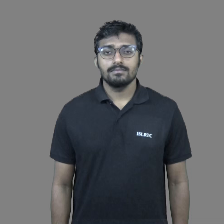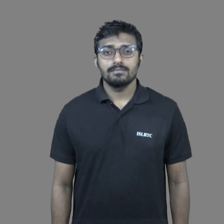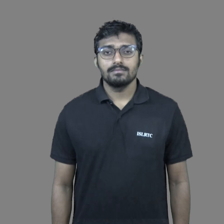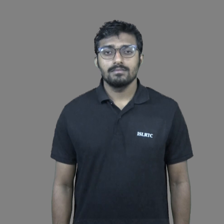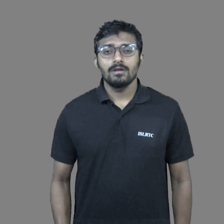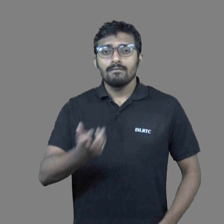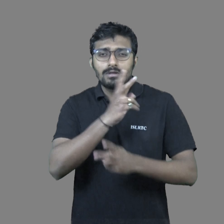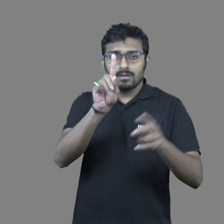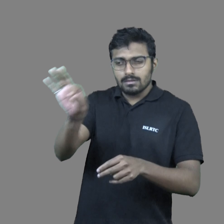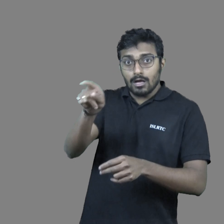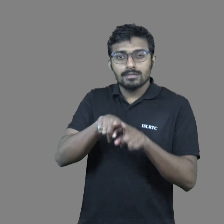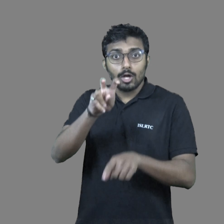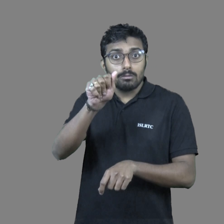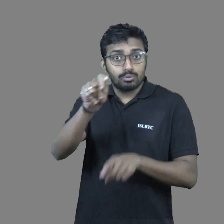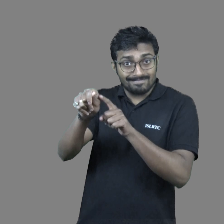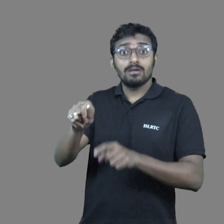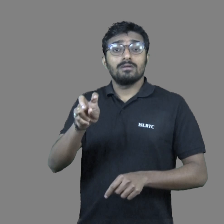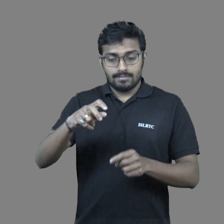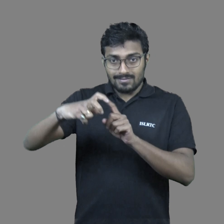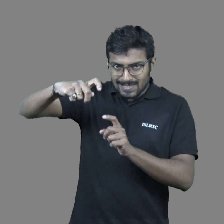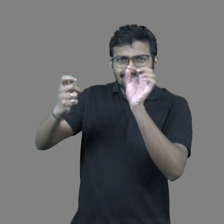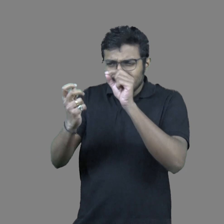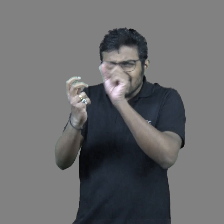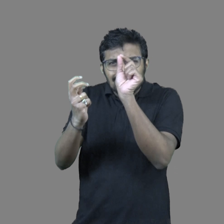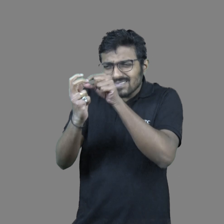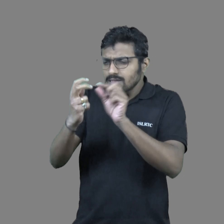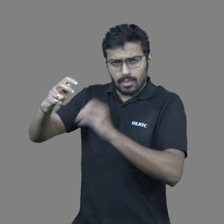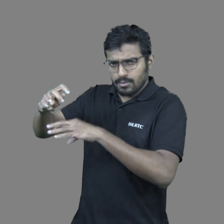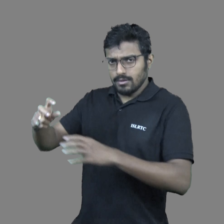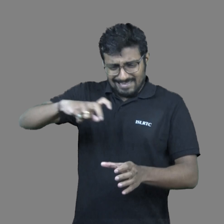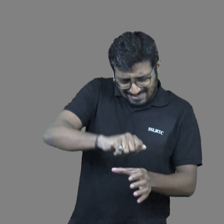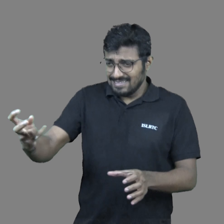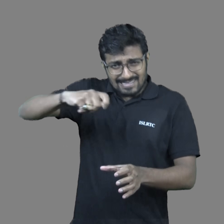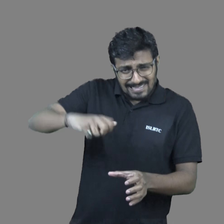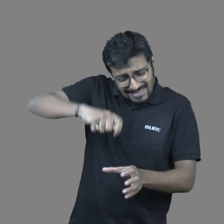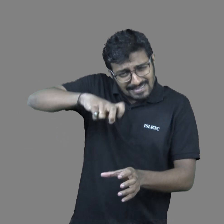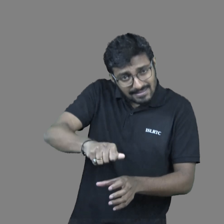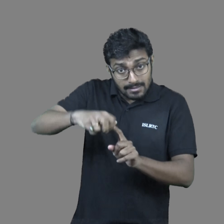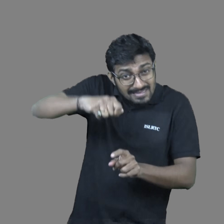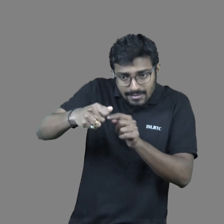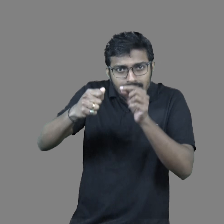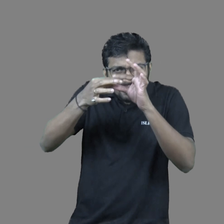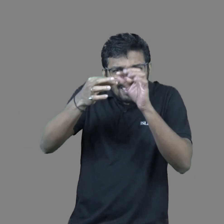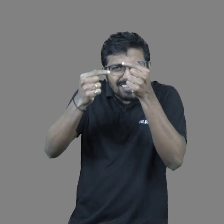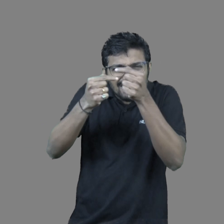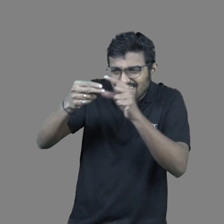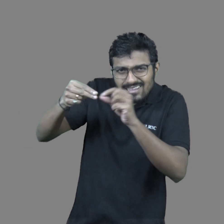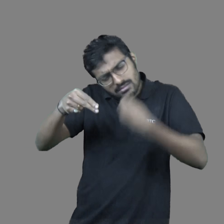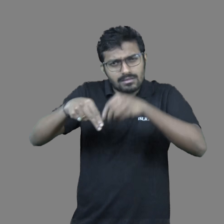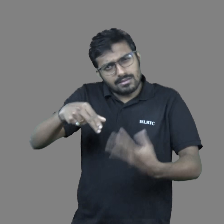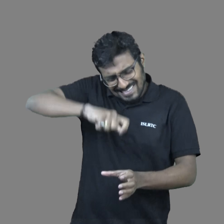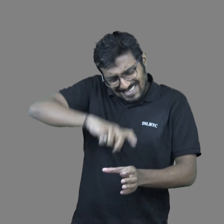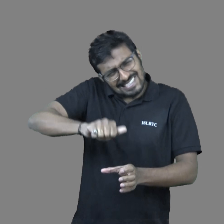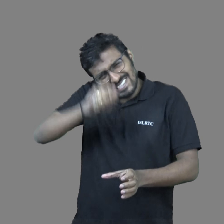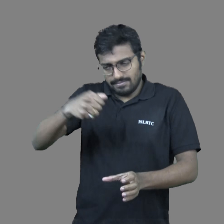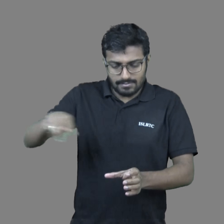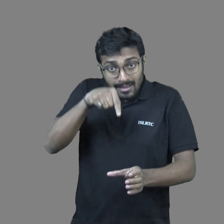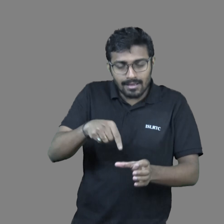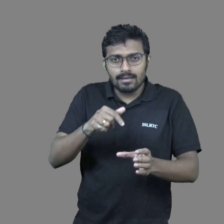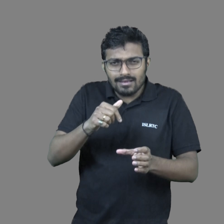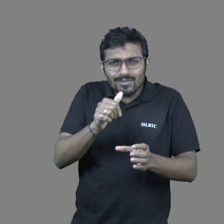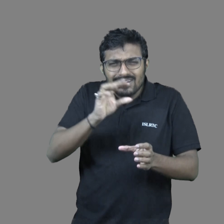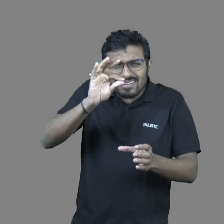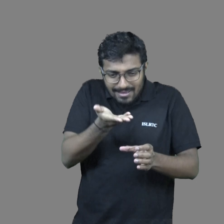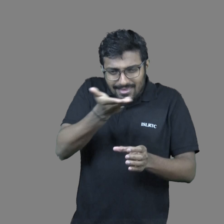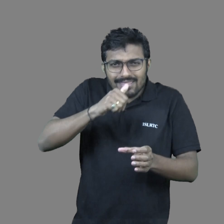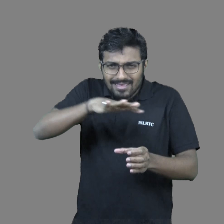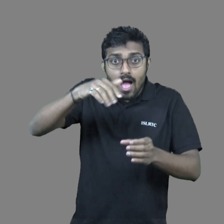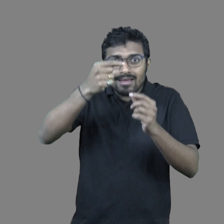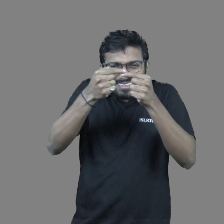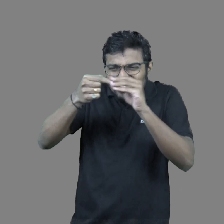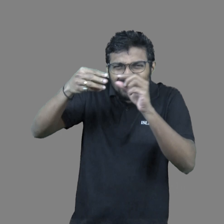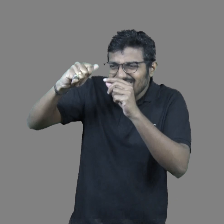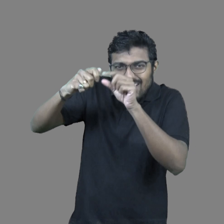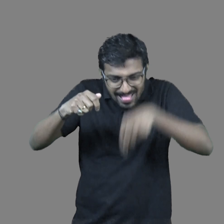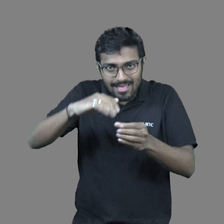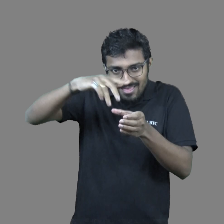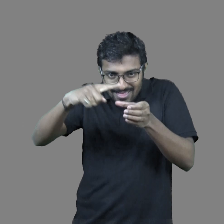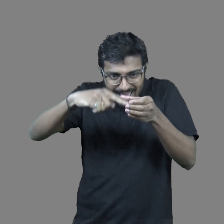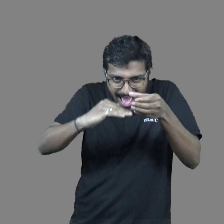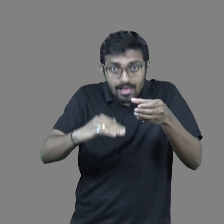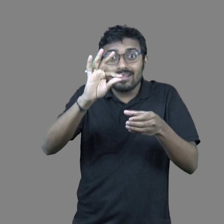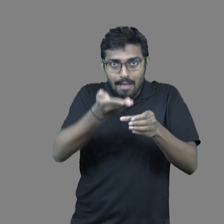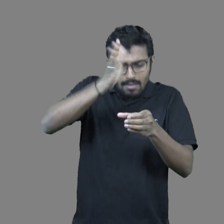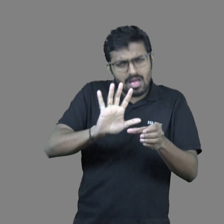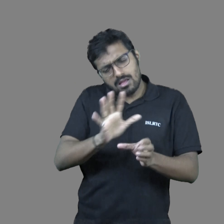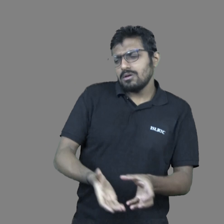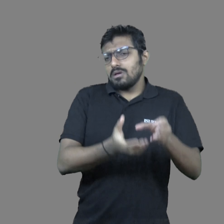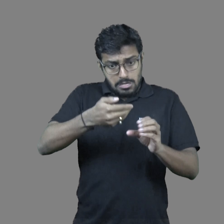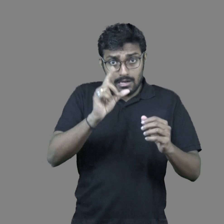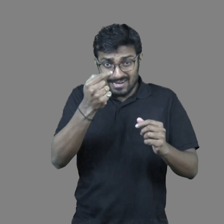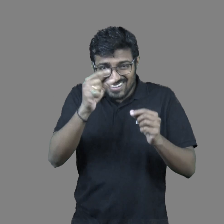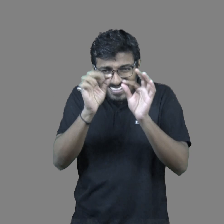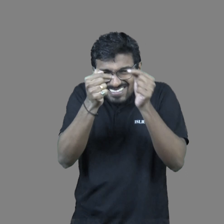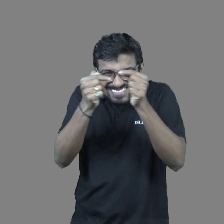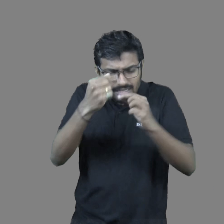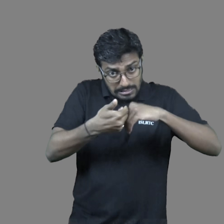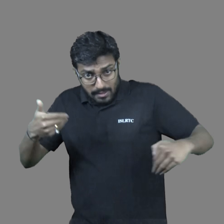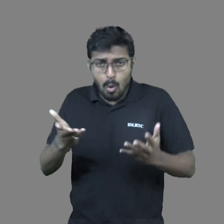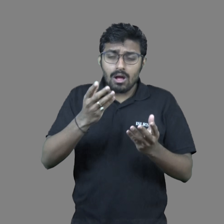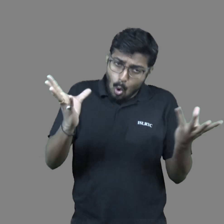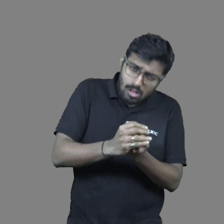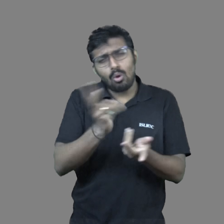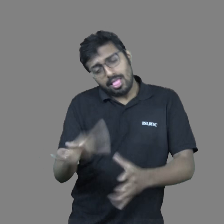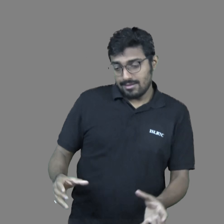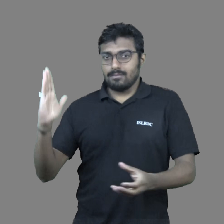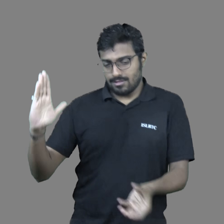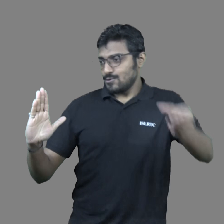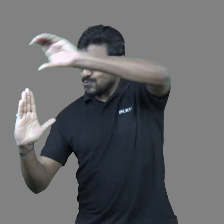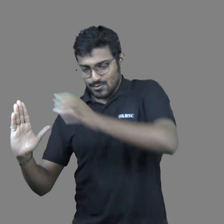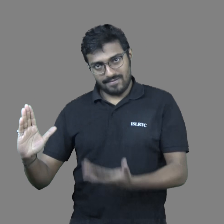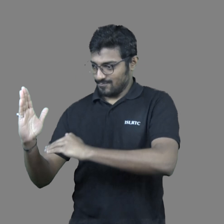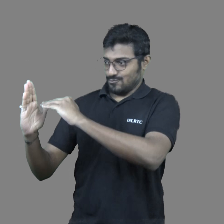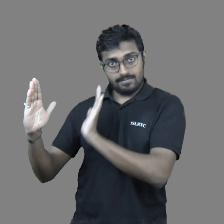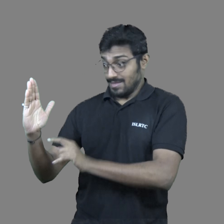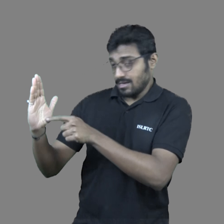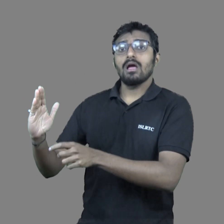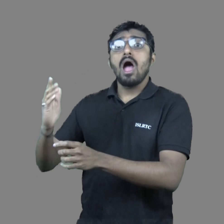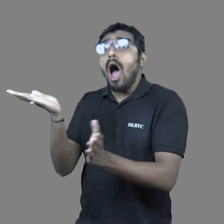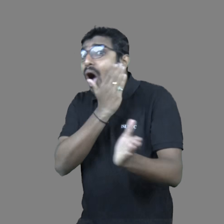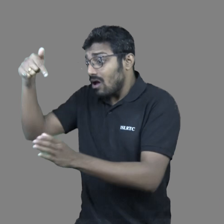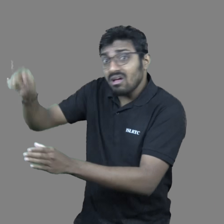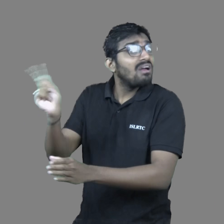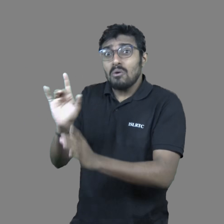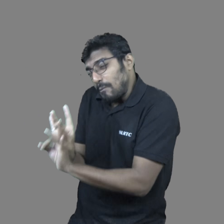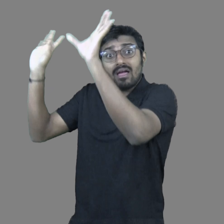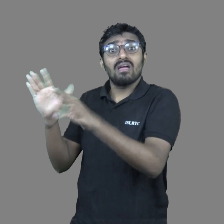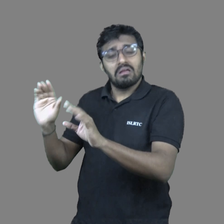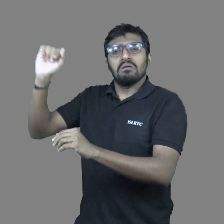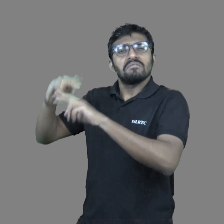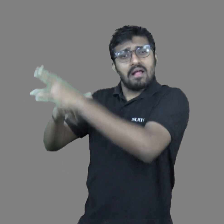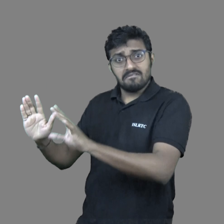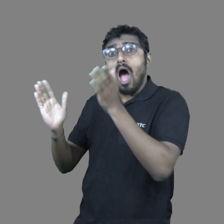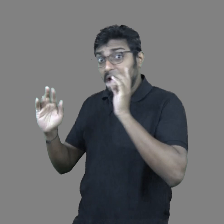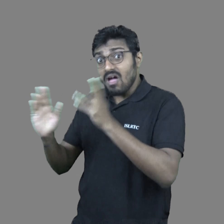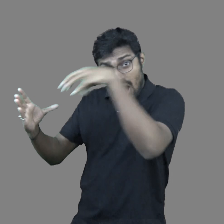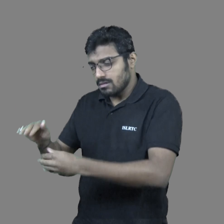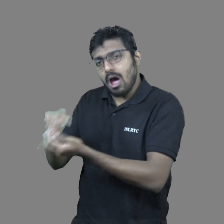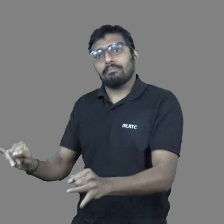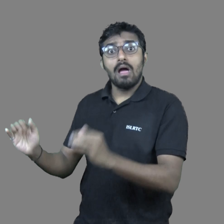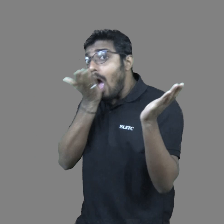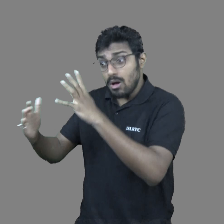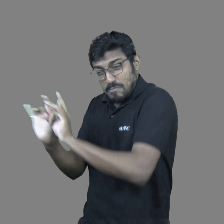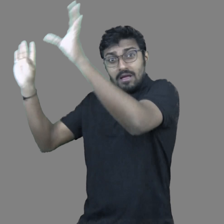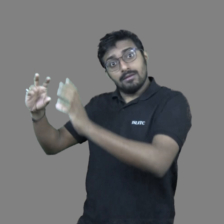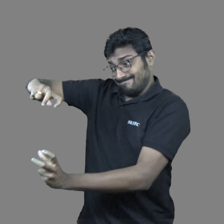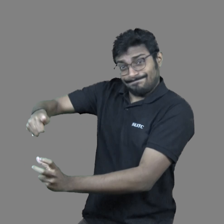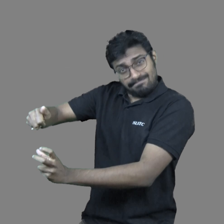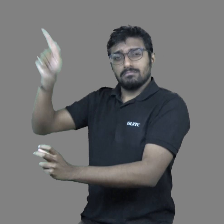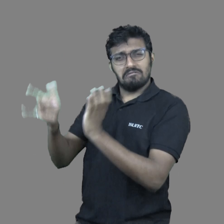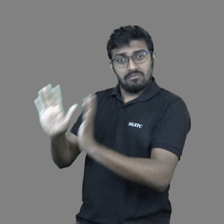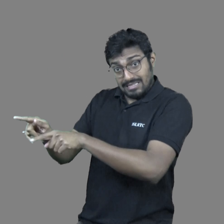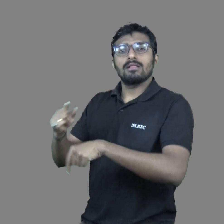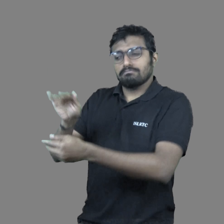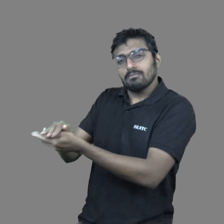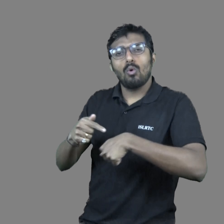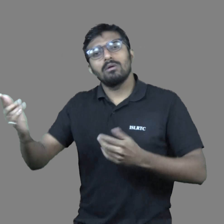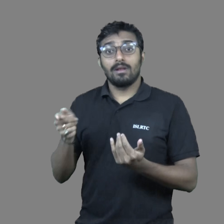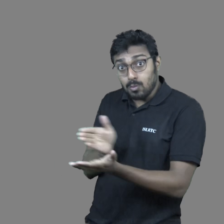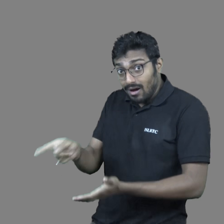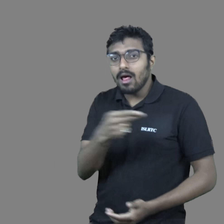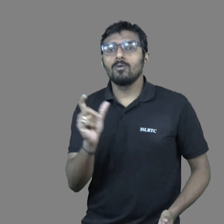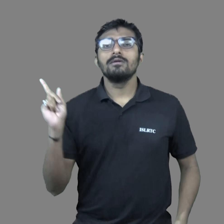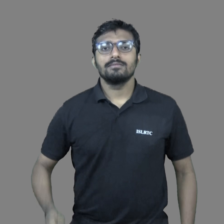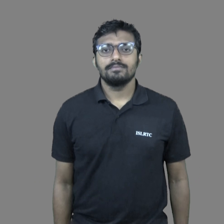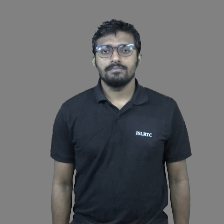Cordial